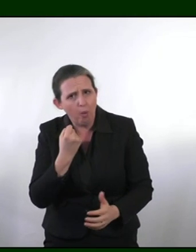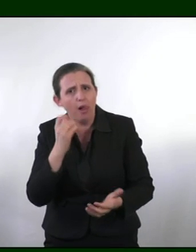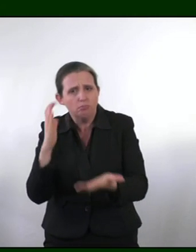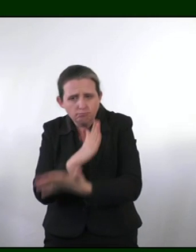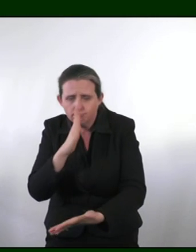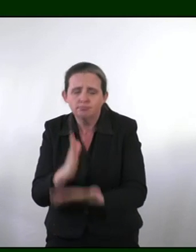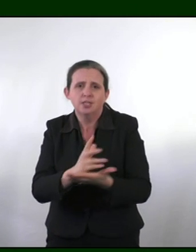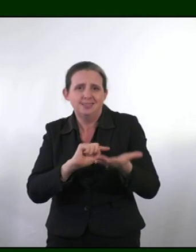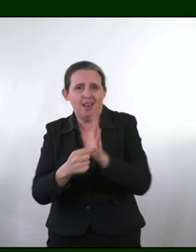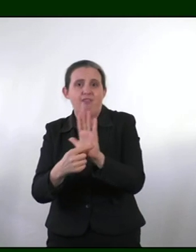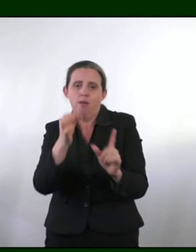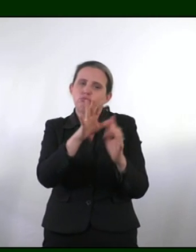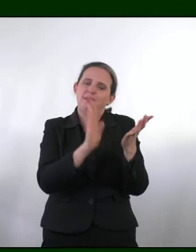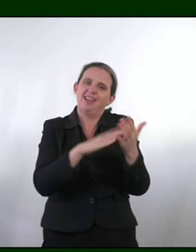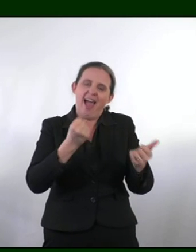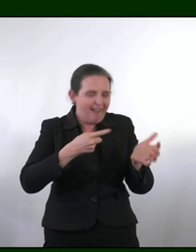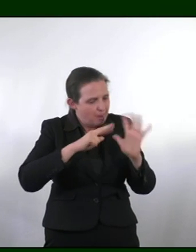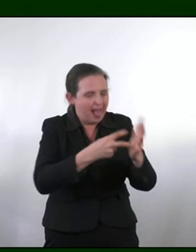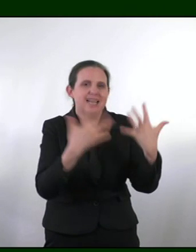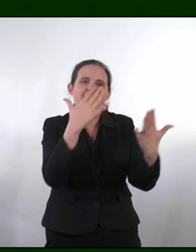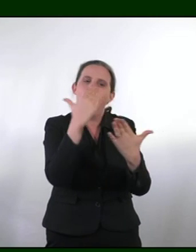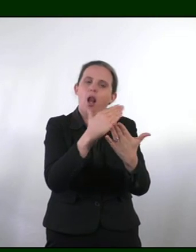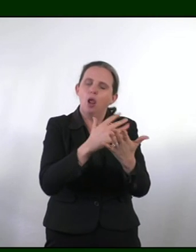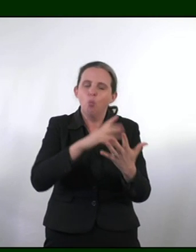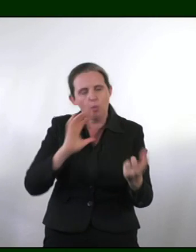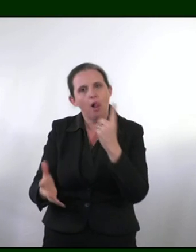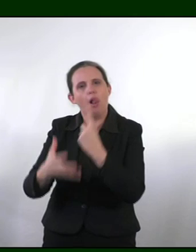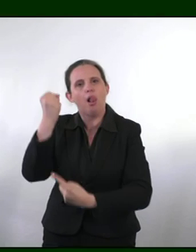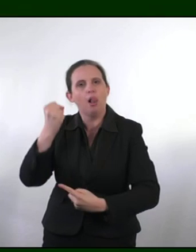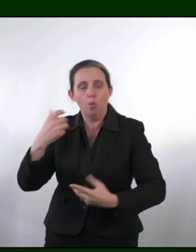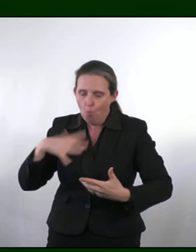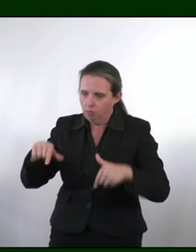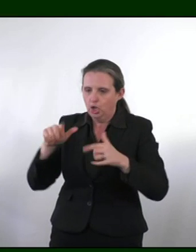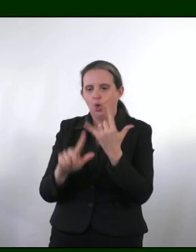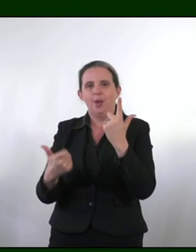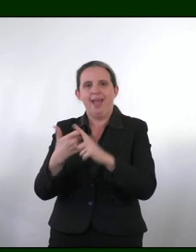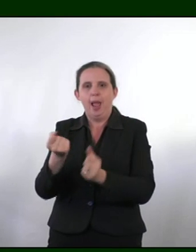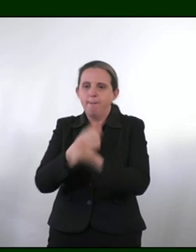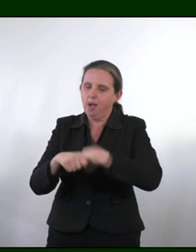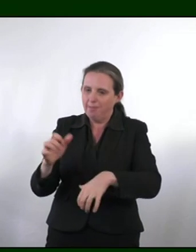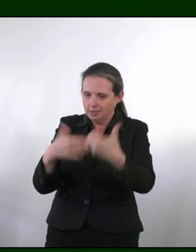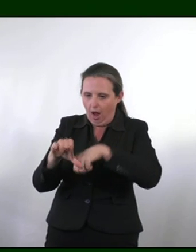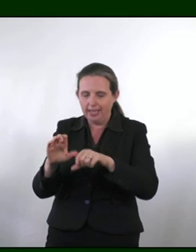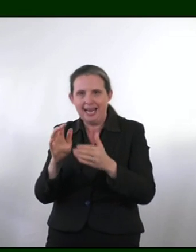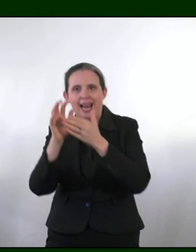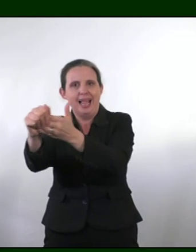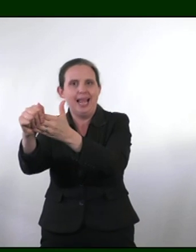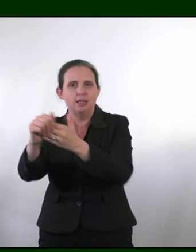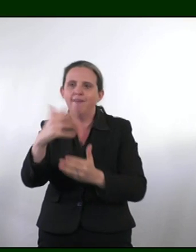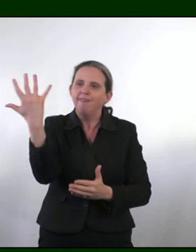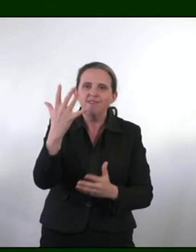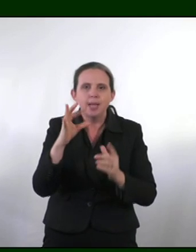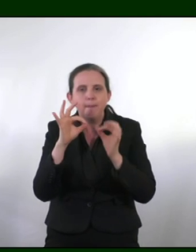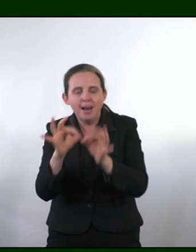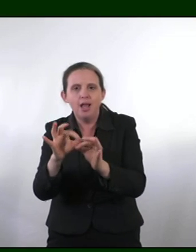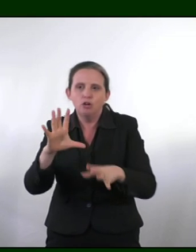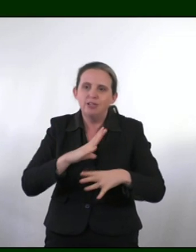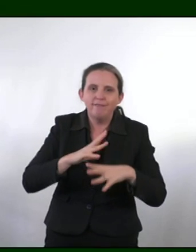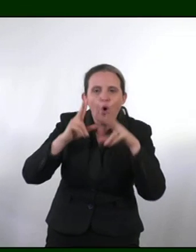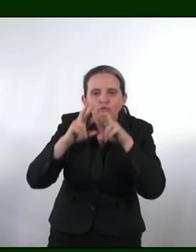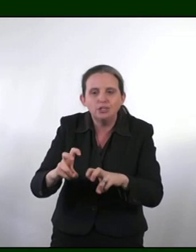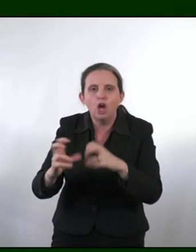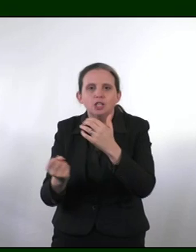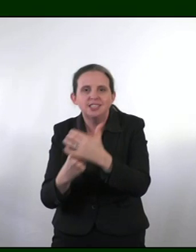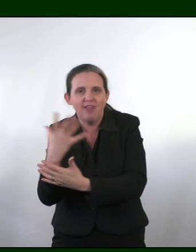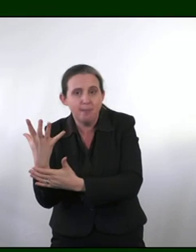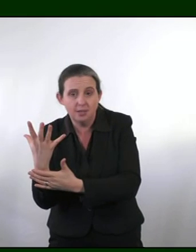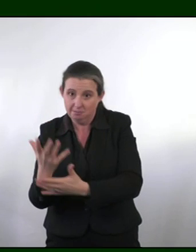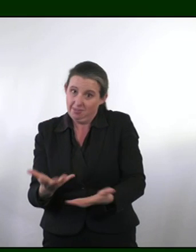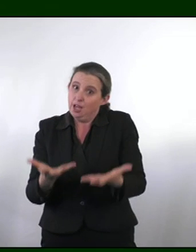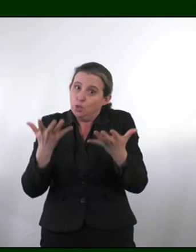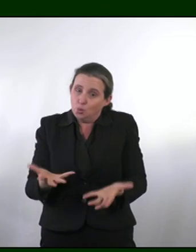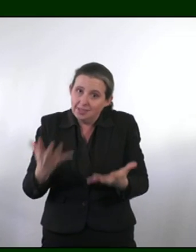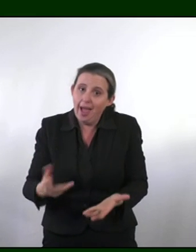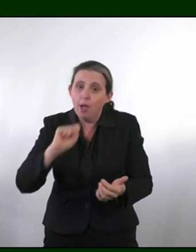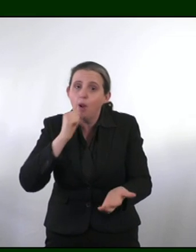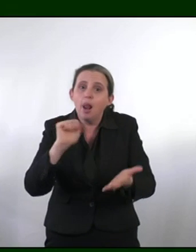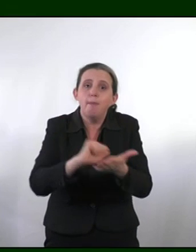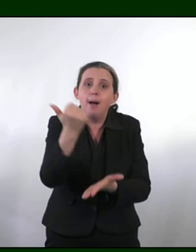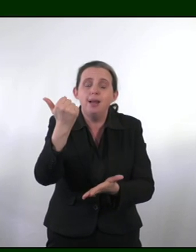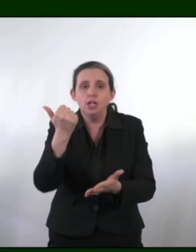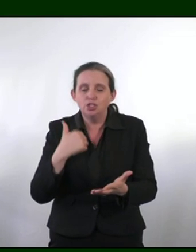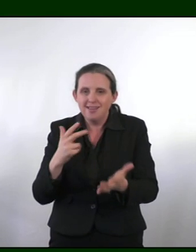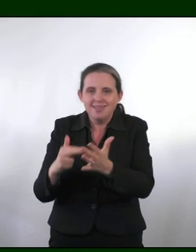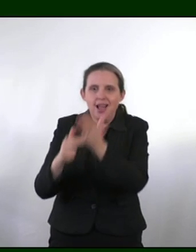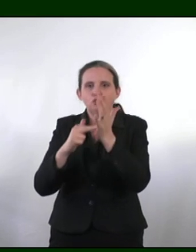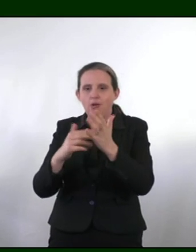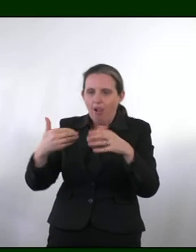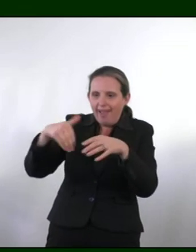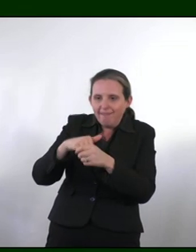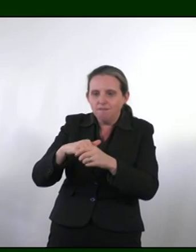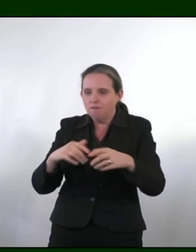We are making this country a scientific superpower, with almost £15 billion of funding for research and development, and we are publishing today a comprehensive new national infrastructure strategy.